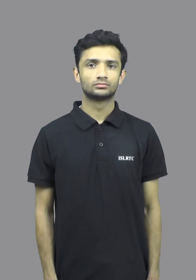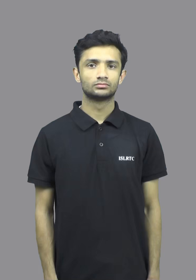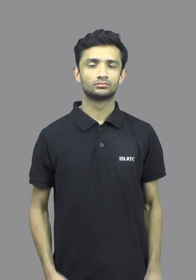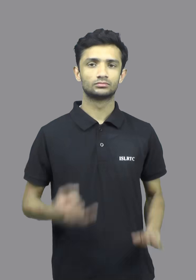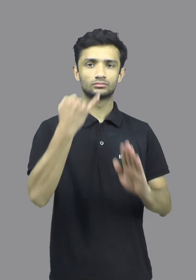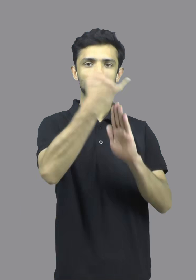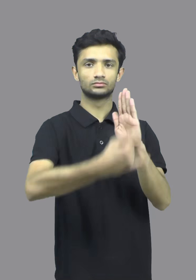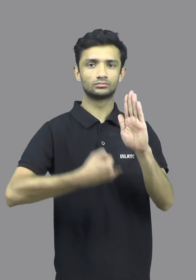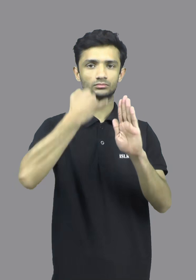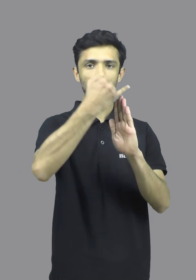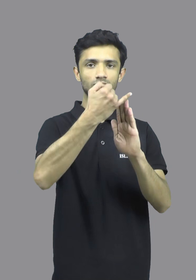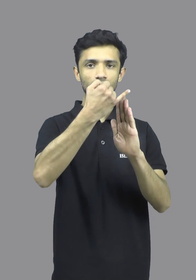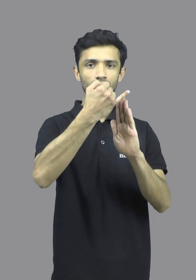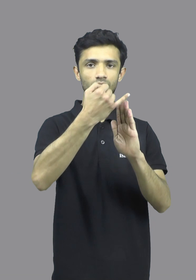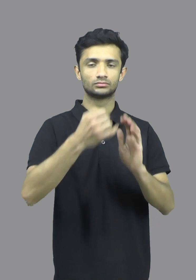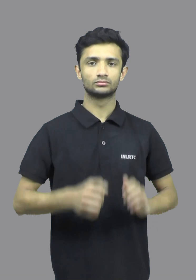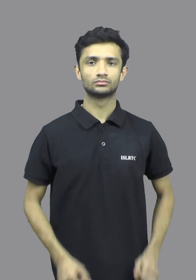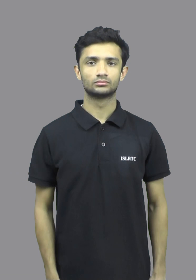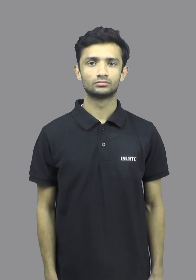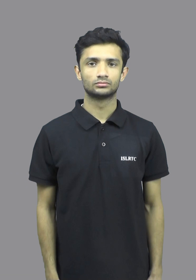Mauritius